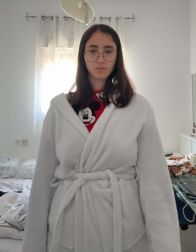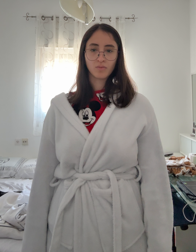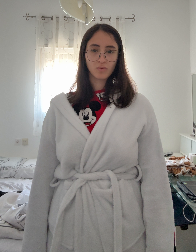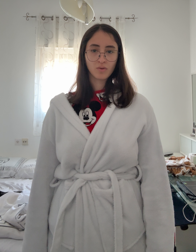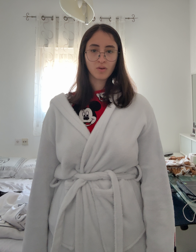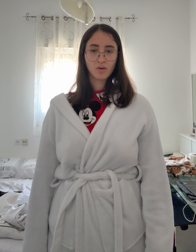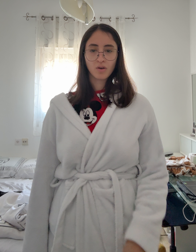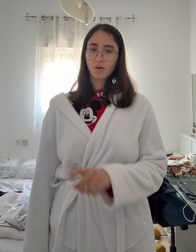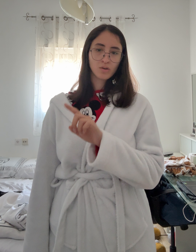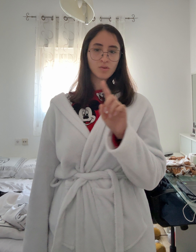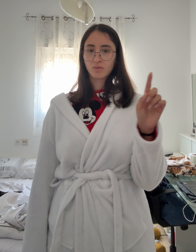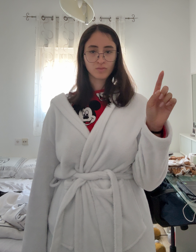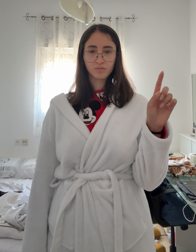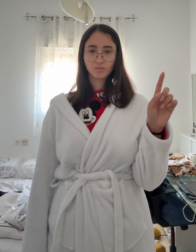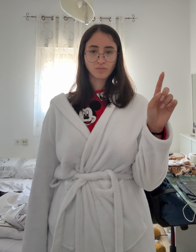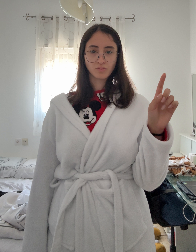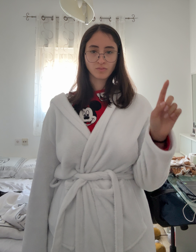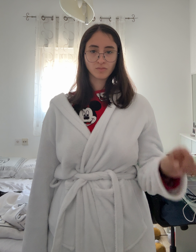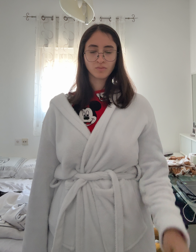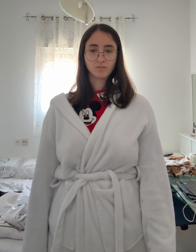לא